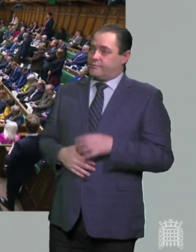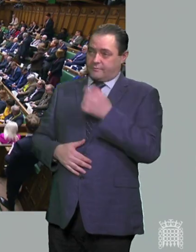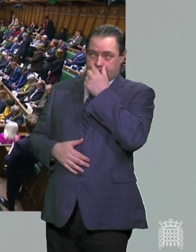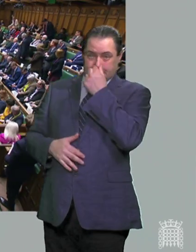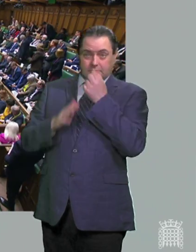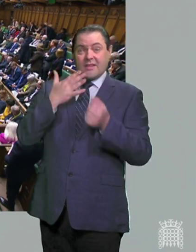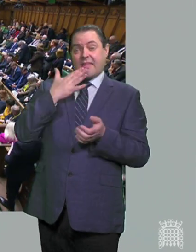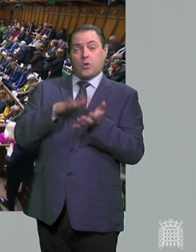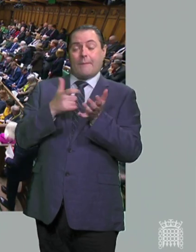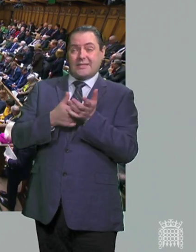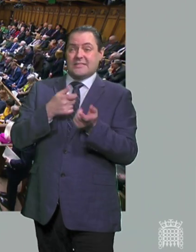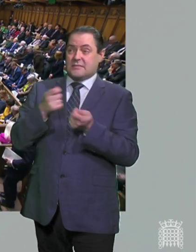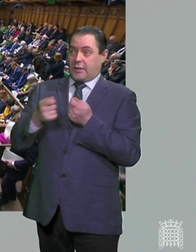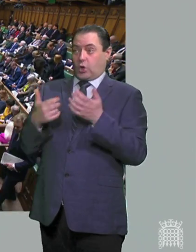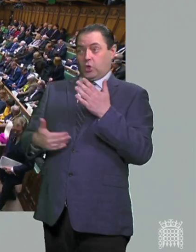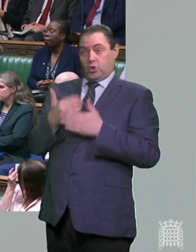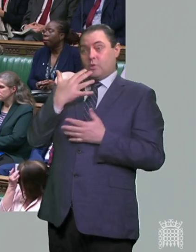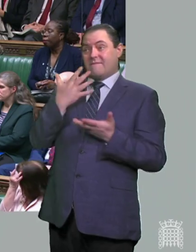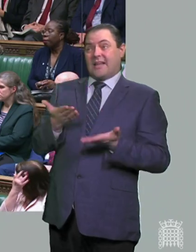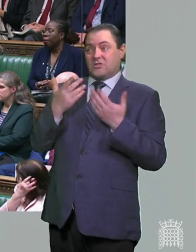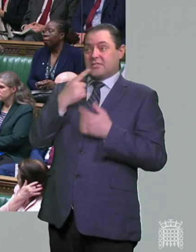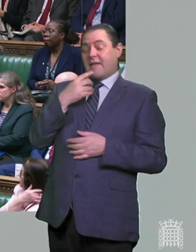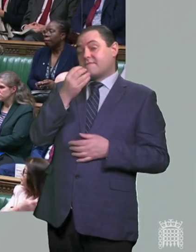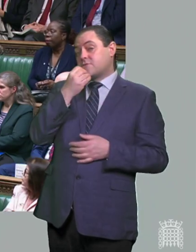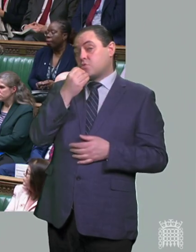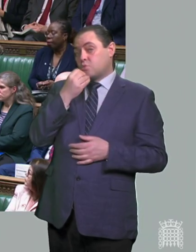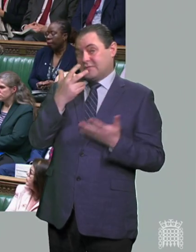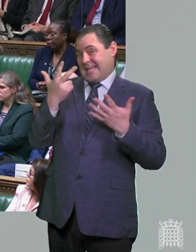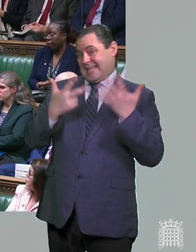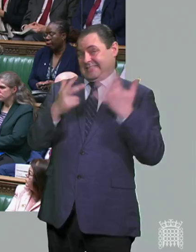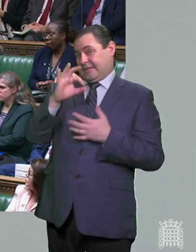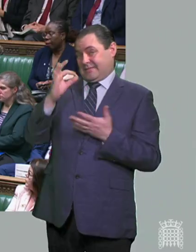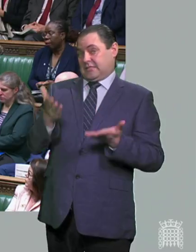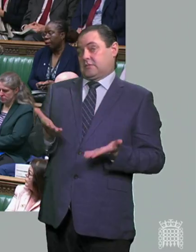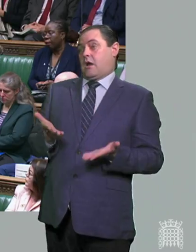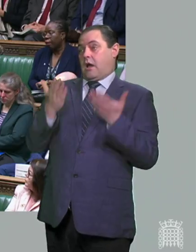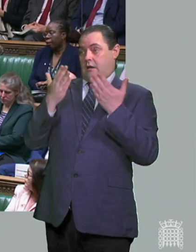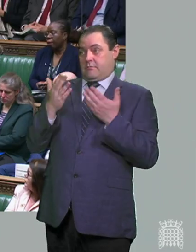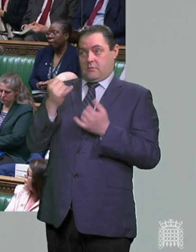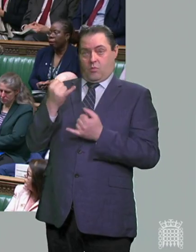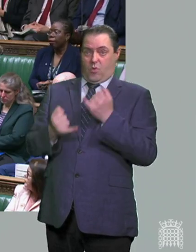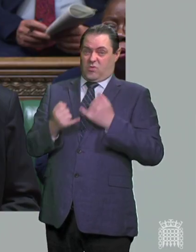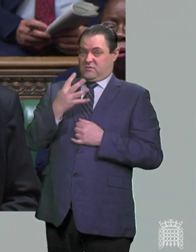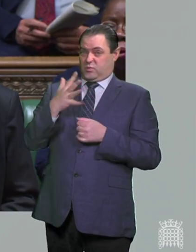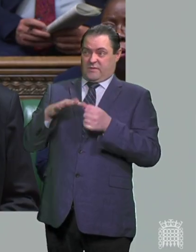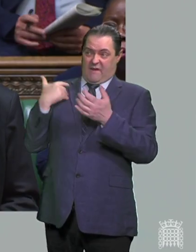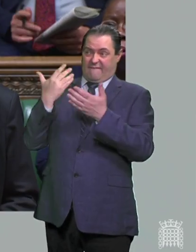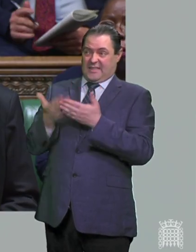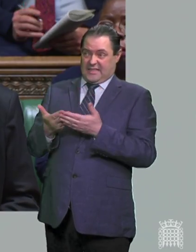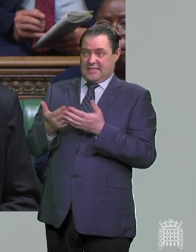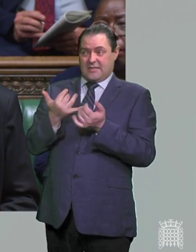New inflation stats this morning show that food inflation is at 18%—the highest in 45 years.